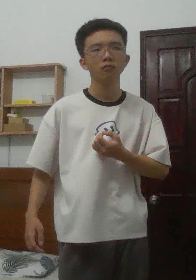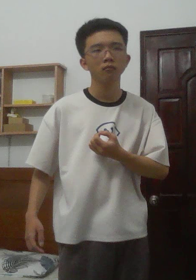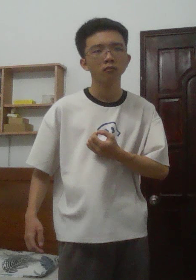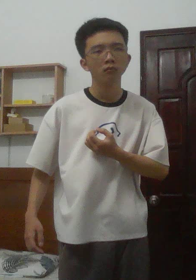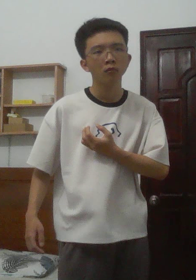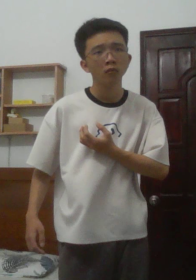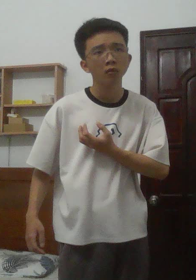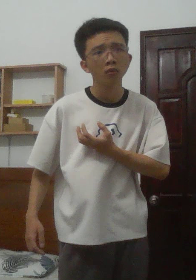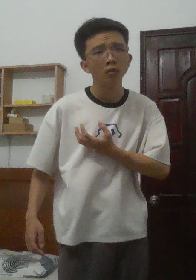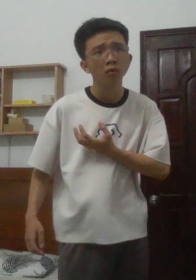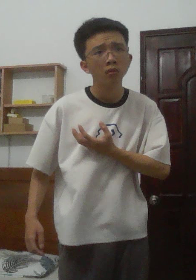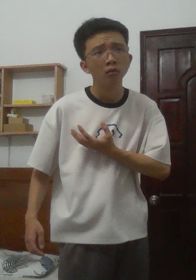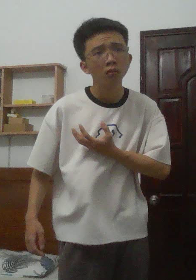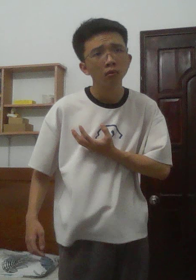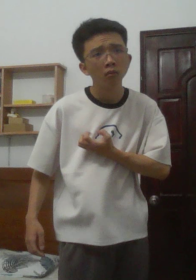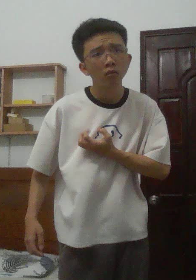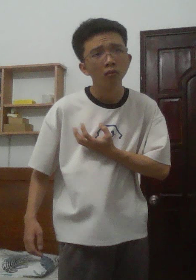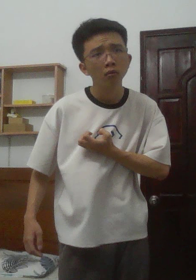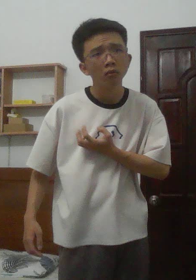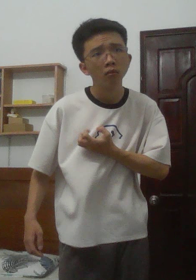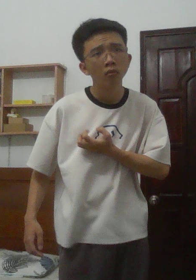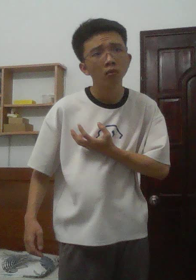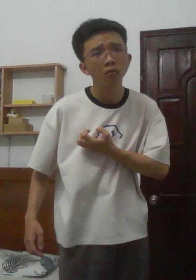lo so